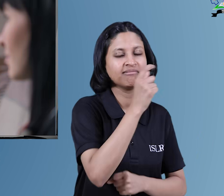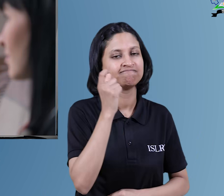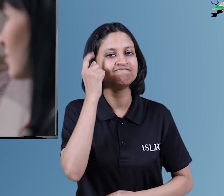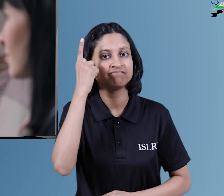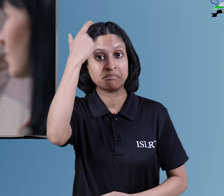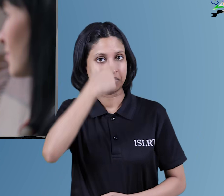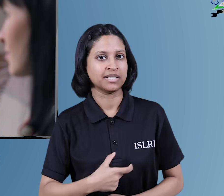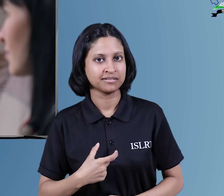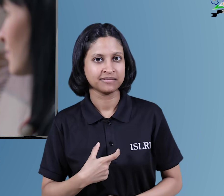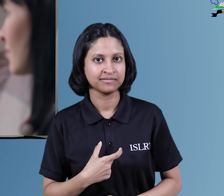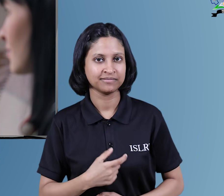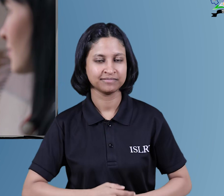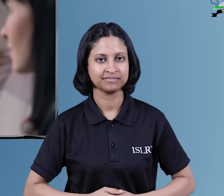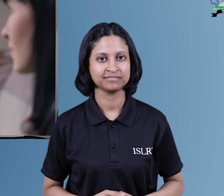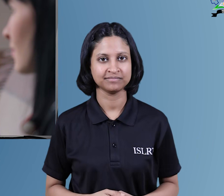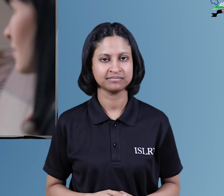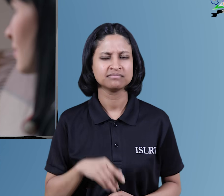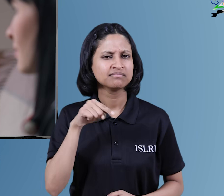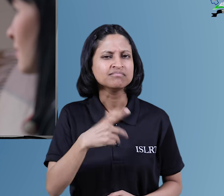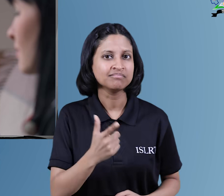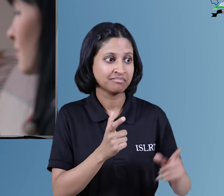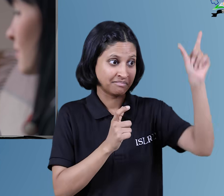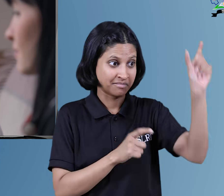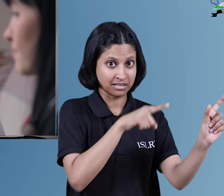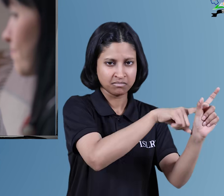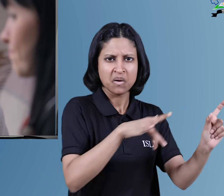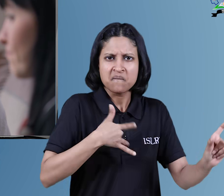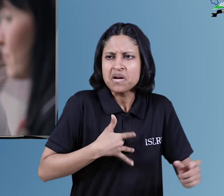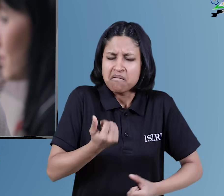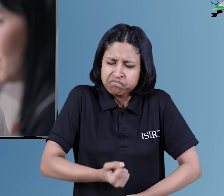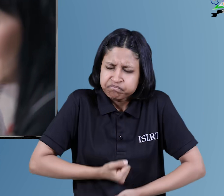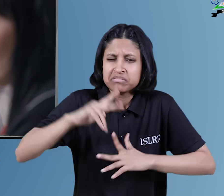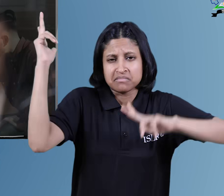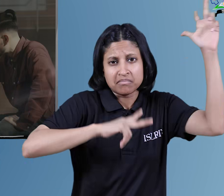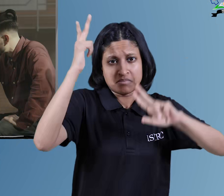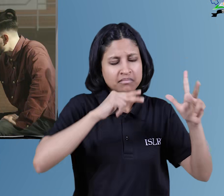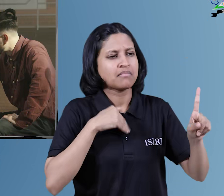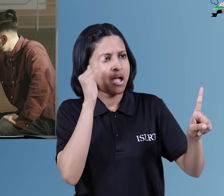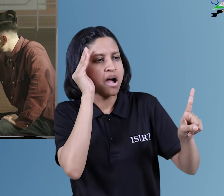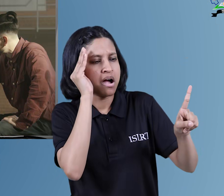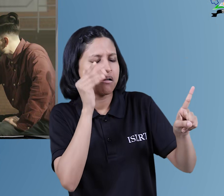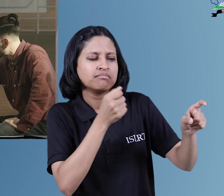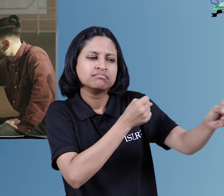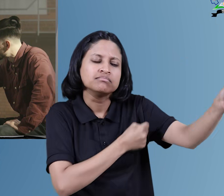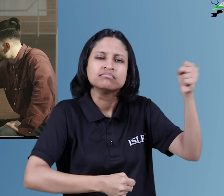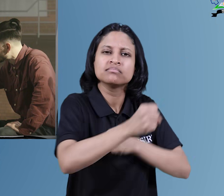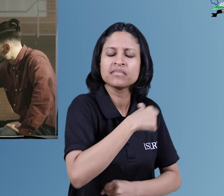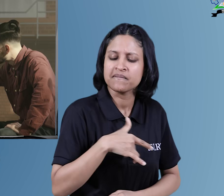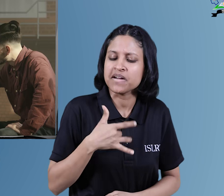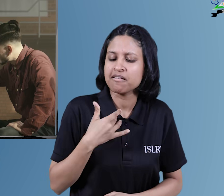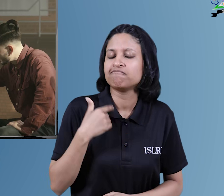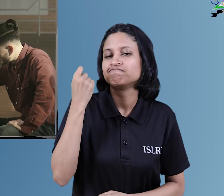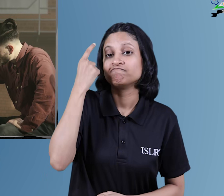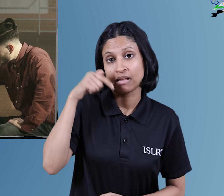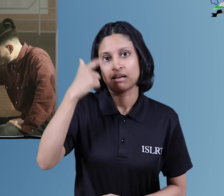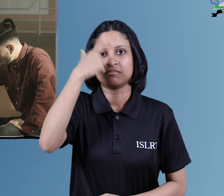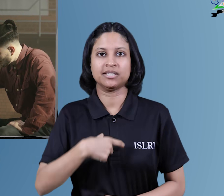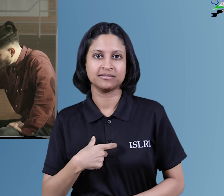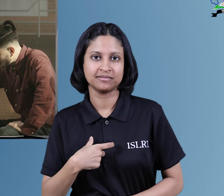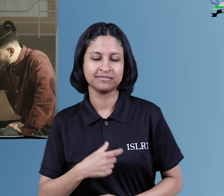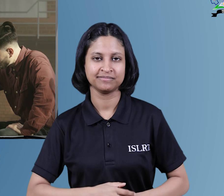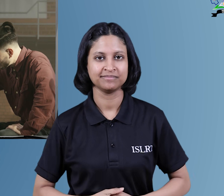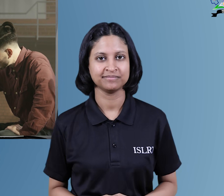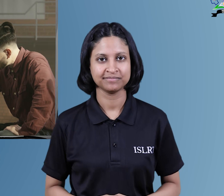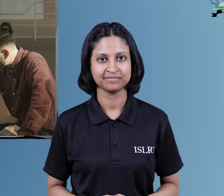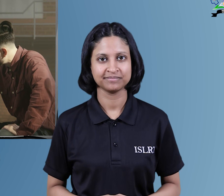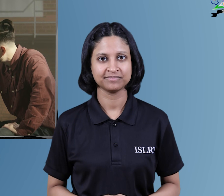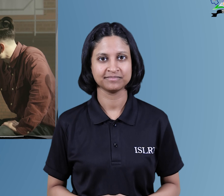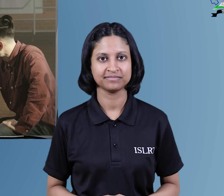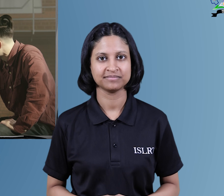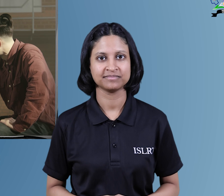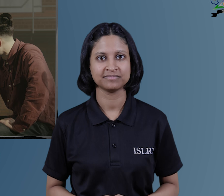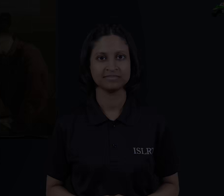“Empathetic” describes the ability to understand and share the feelings of others, as well as to put oneself in someone else’s shoes and relate to their emotions and experiences.